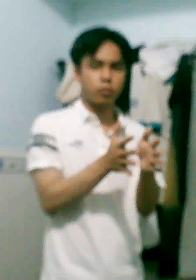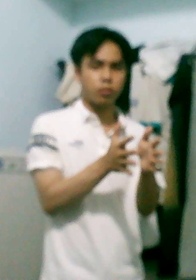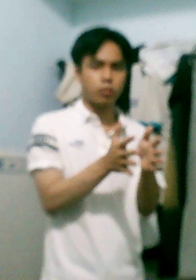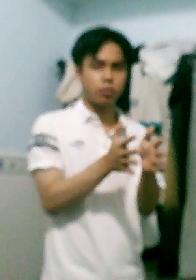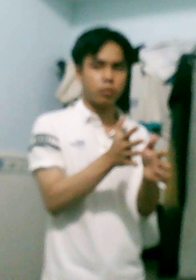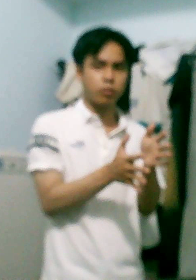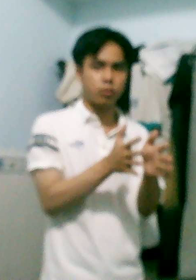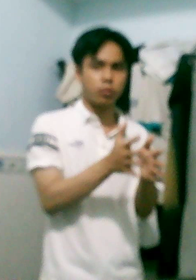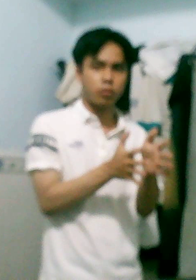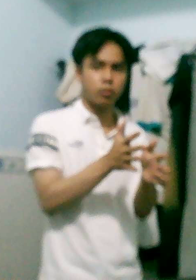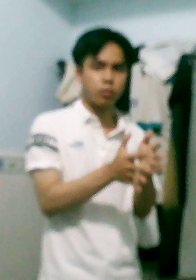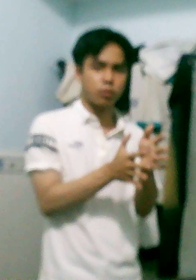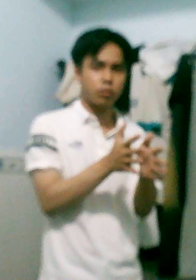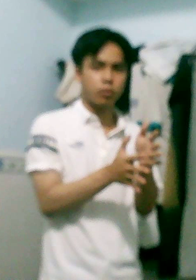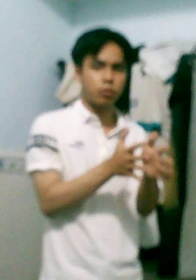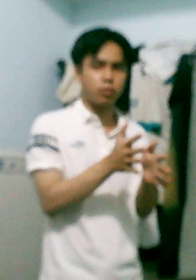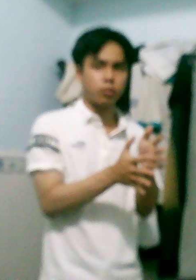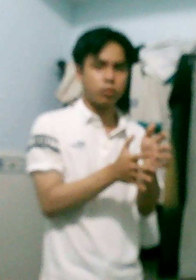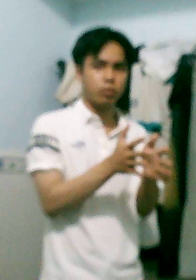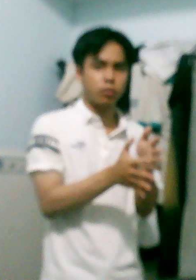ngon ngu ki hieu